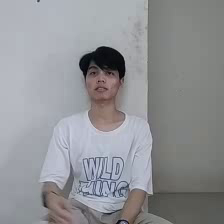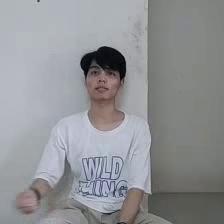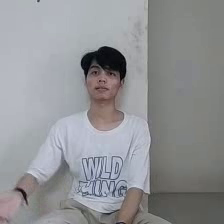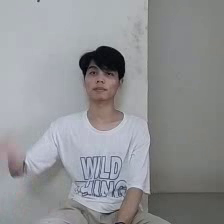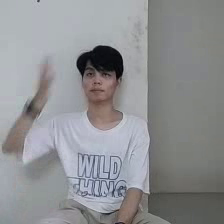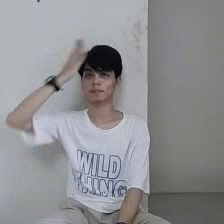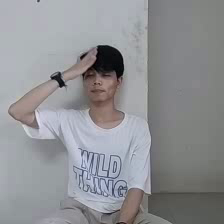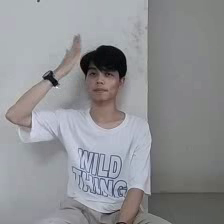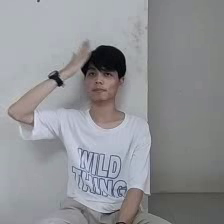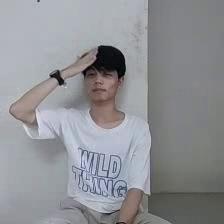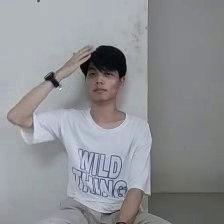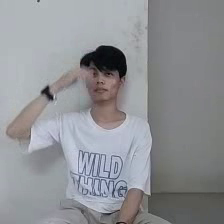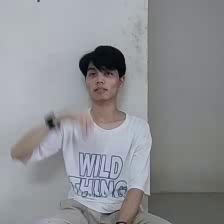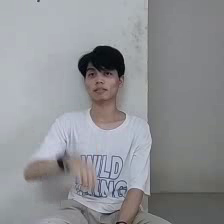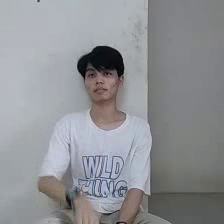Biết